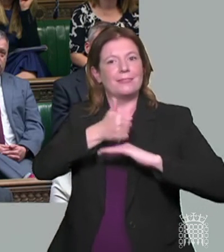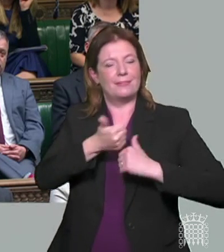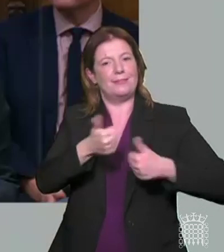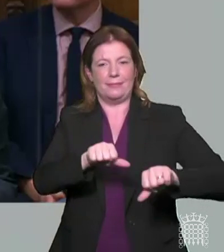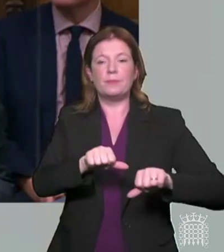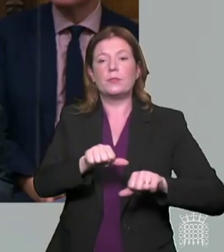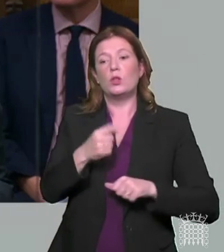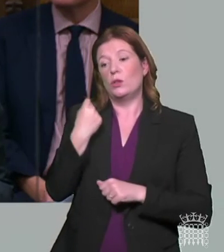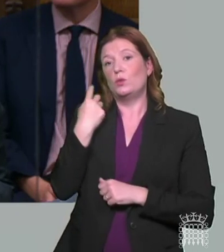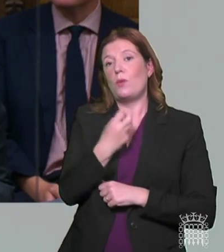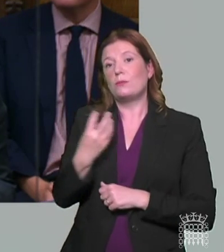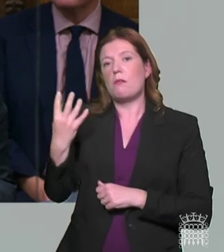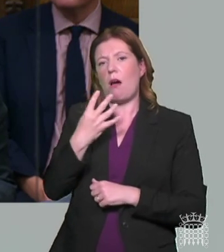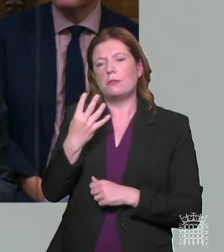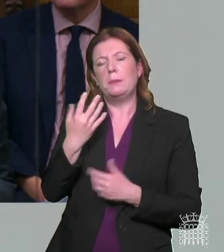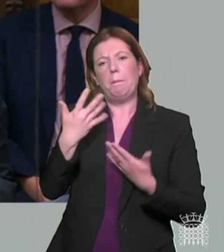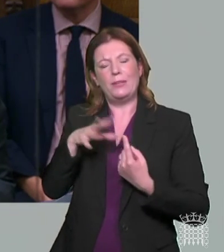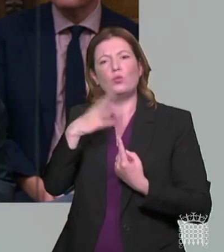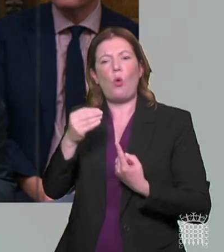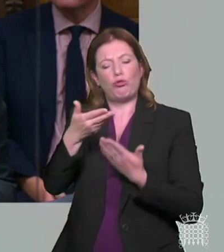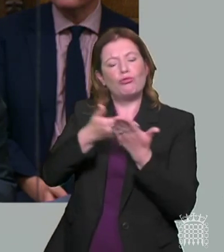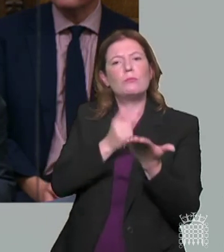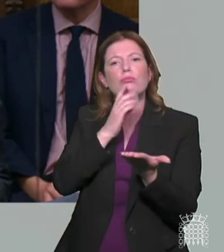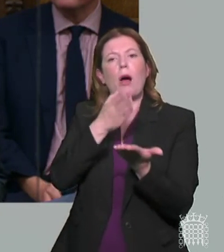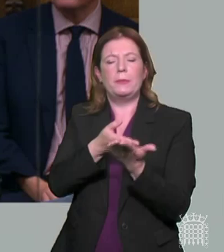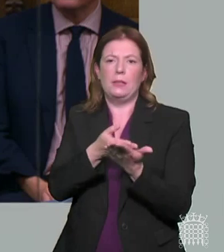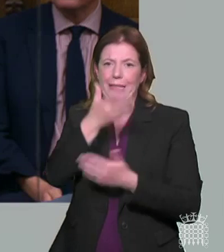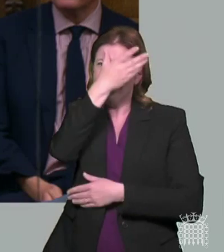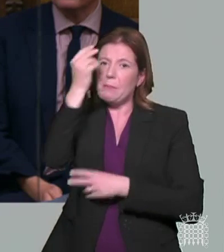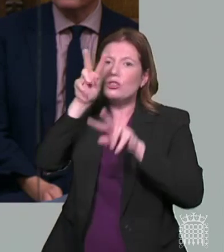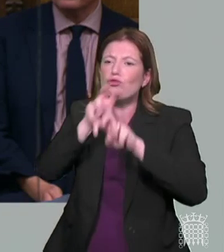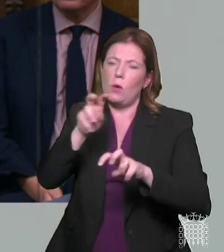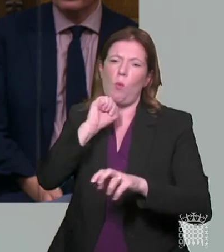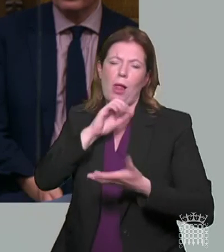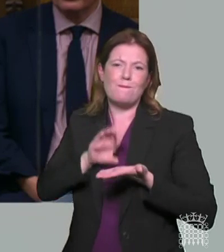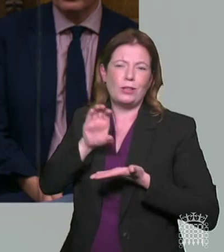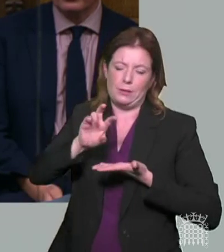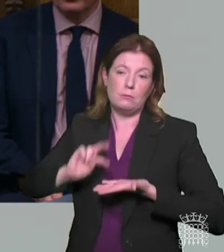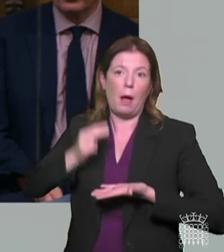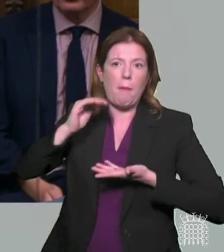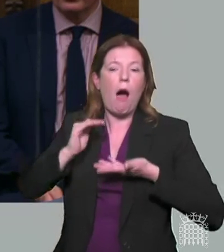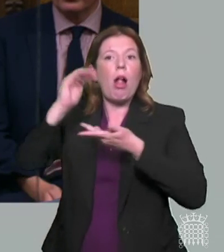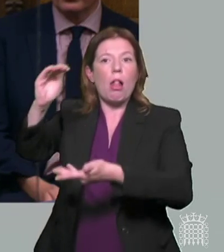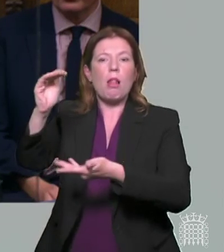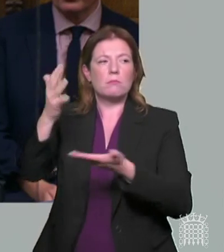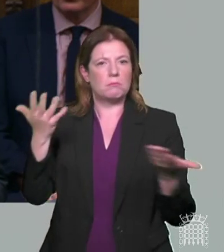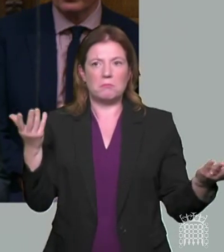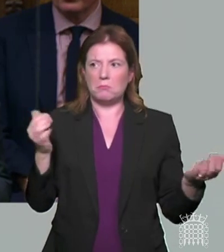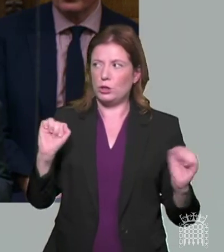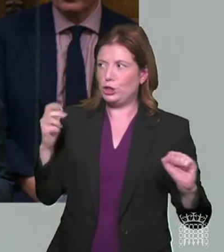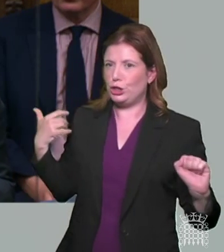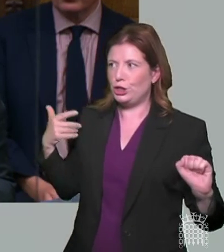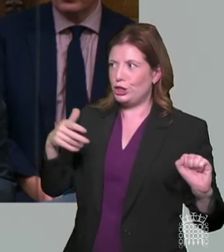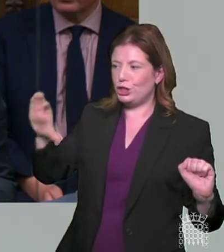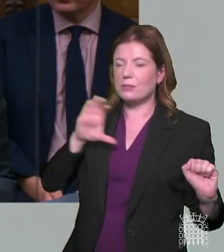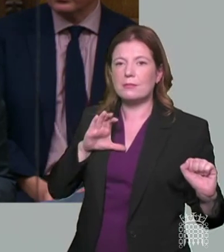In 2019, the Tory manifesto promised to double funding for dementia research, but the researchers are still waiting for this money.